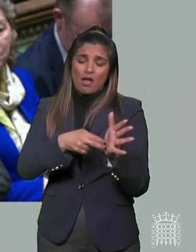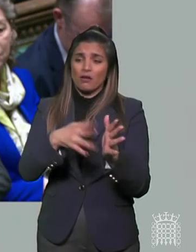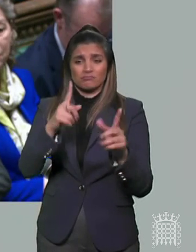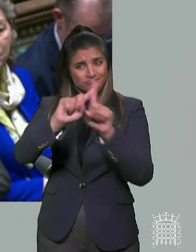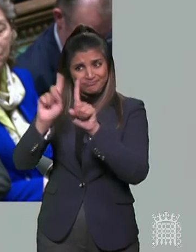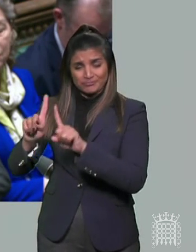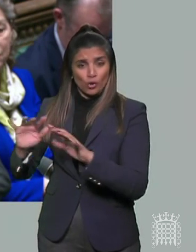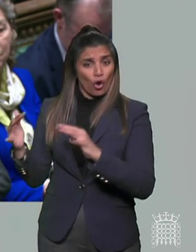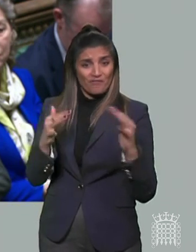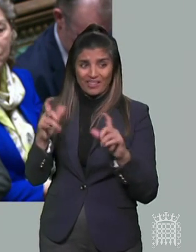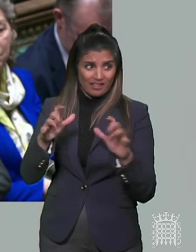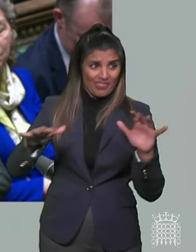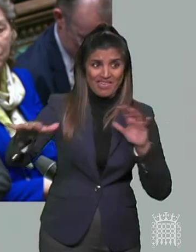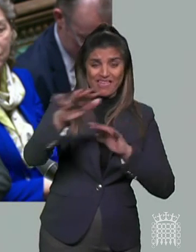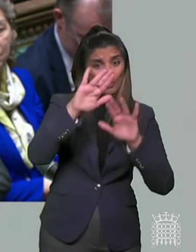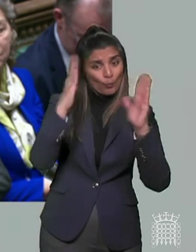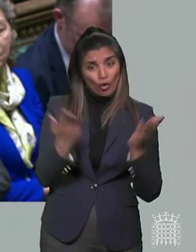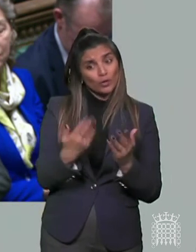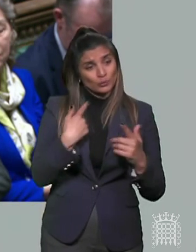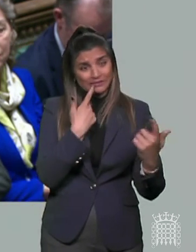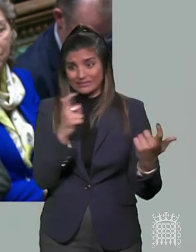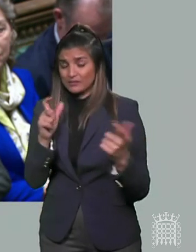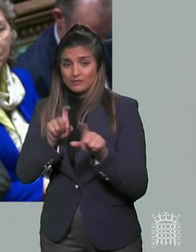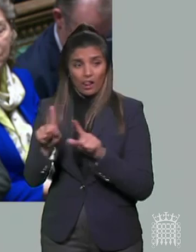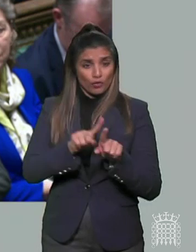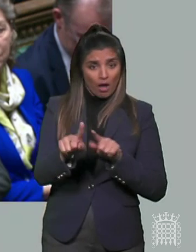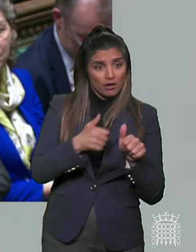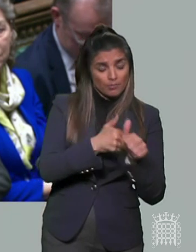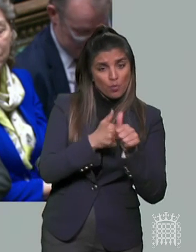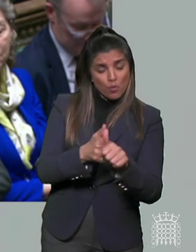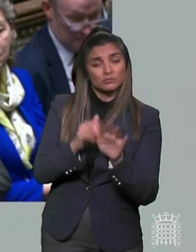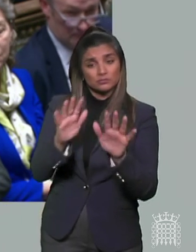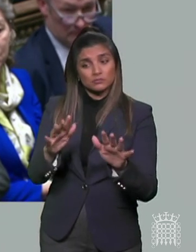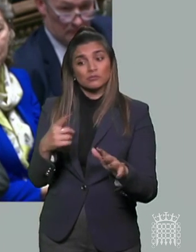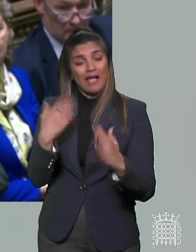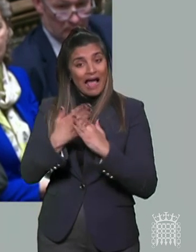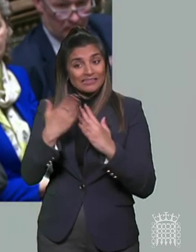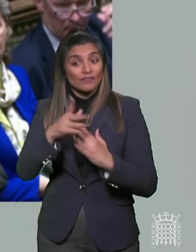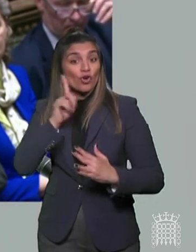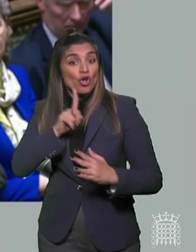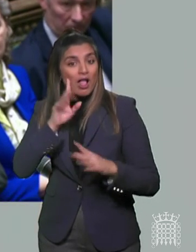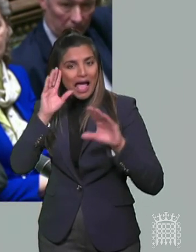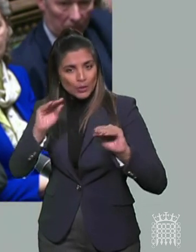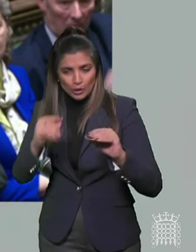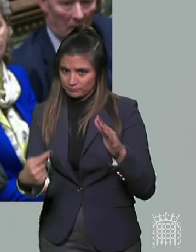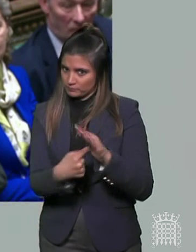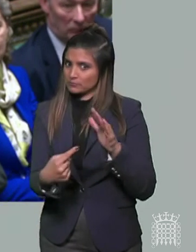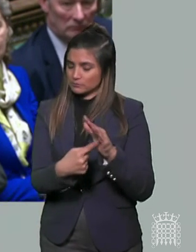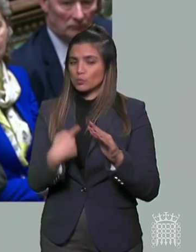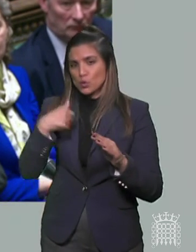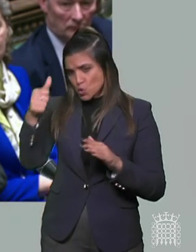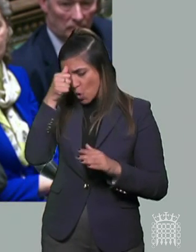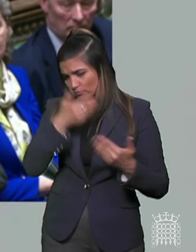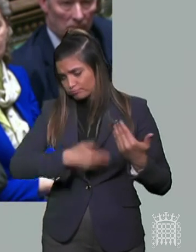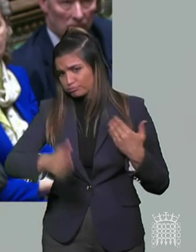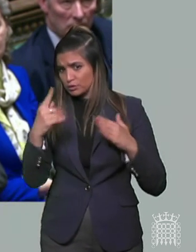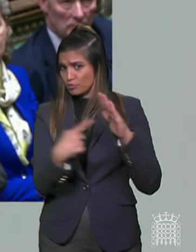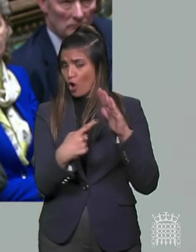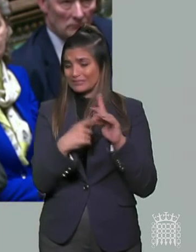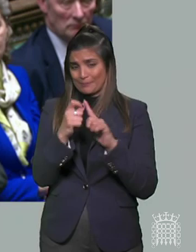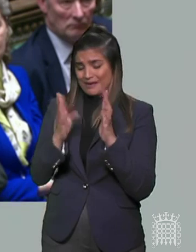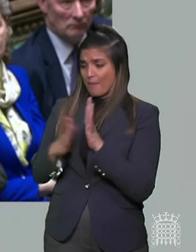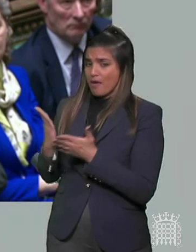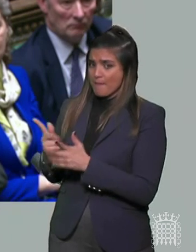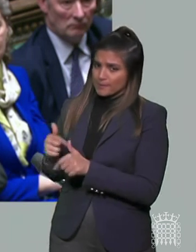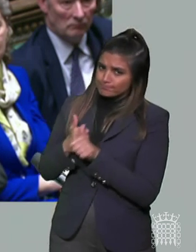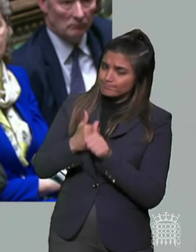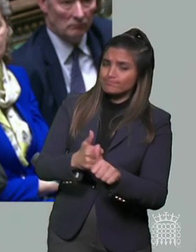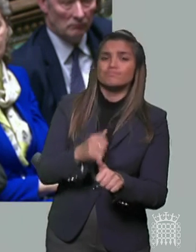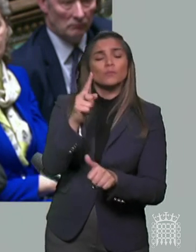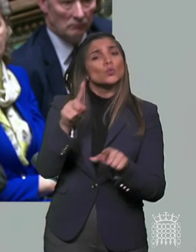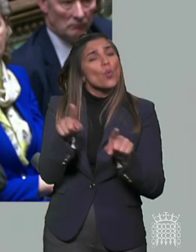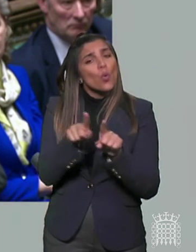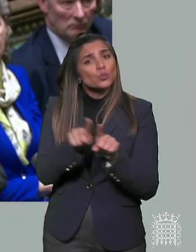That particular conference will provide specific support for girls to access education, which is a long-standing priority of the Prime Minister.